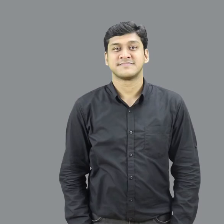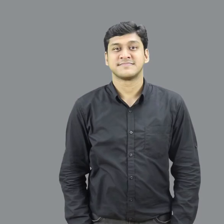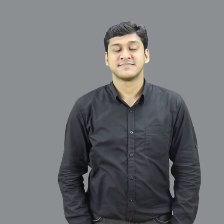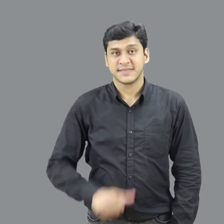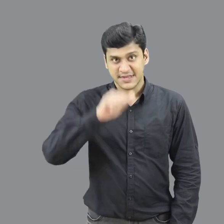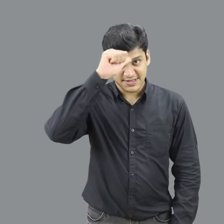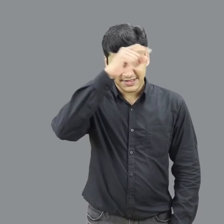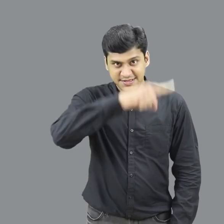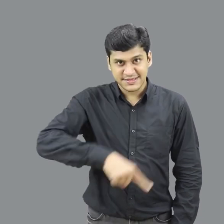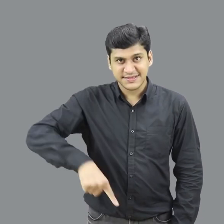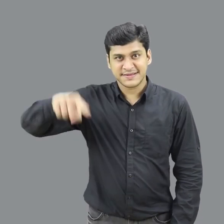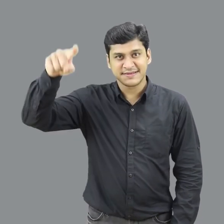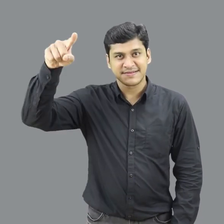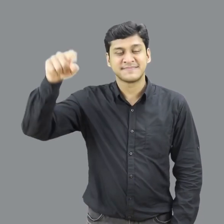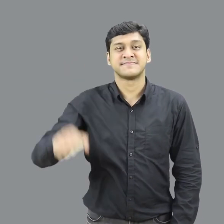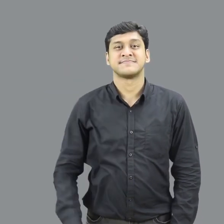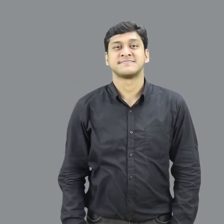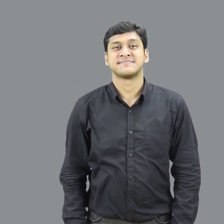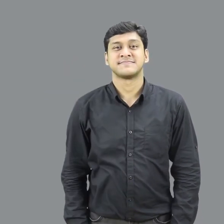Bharat